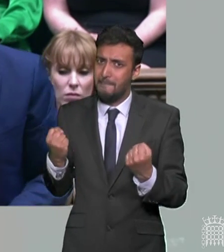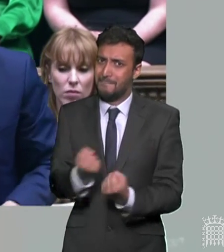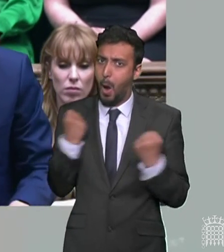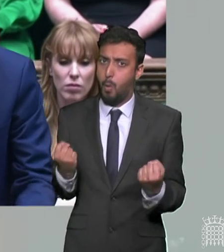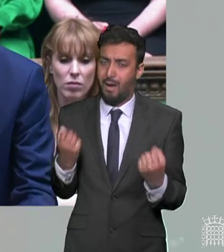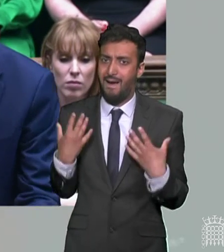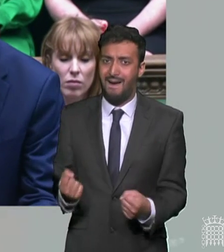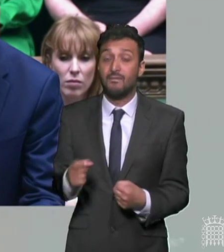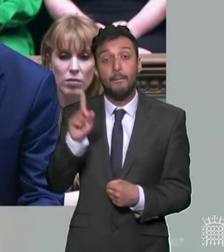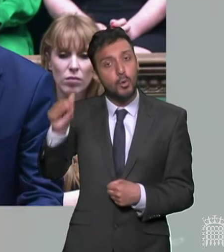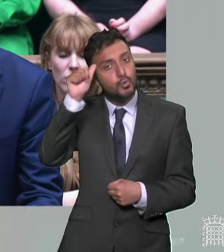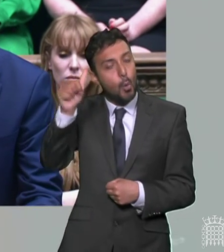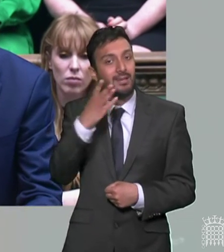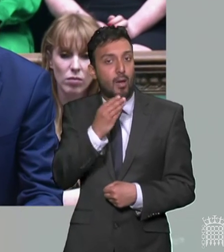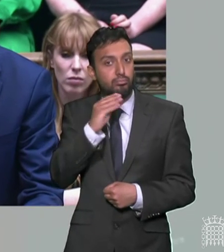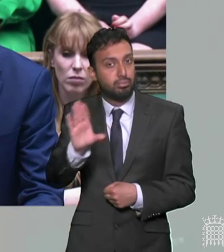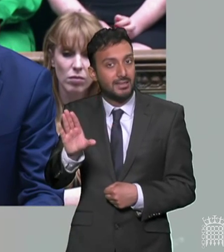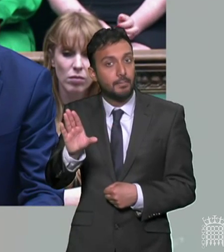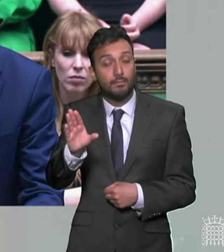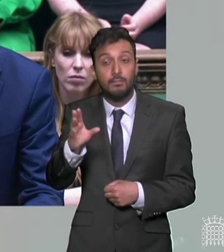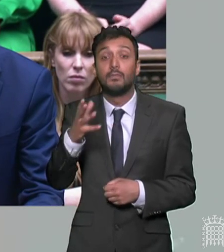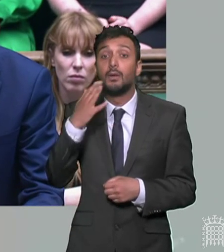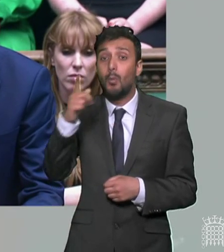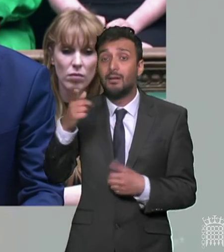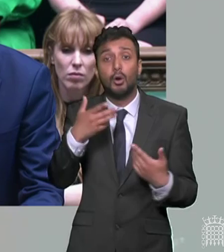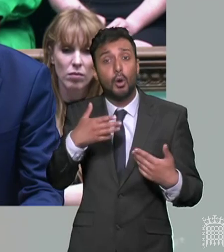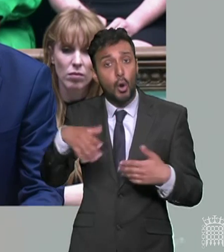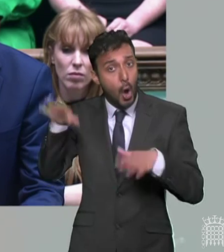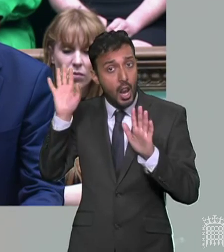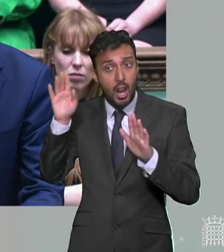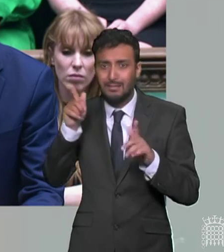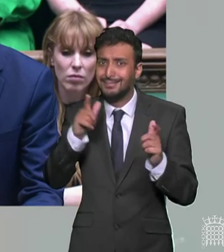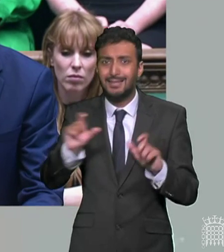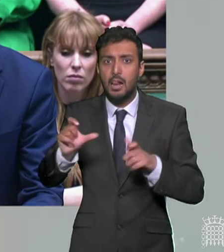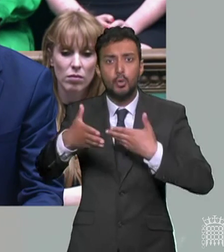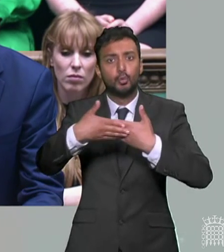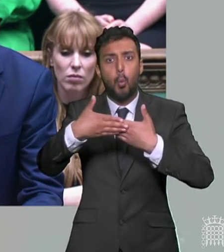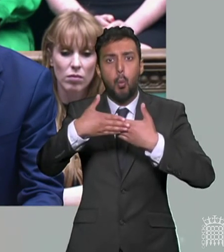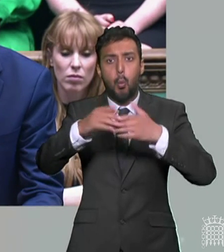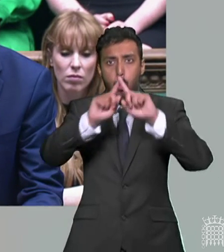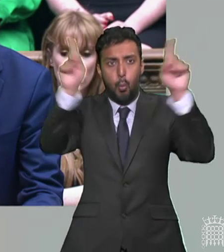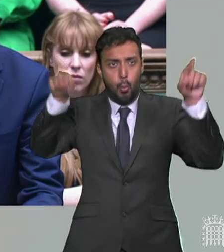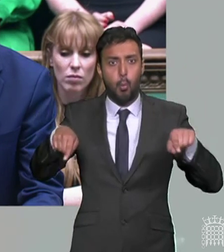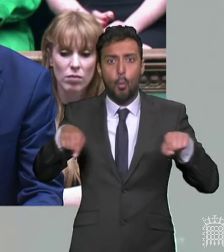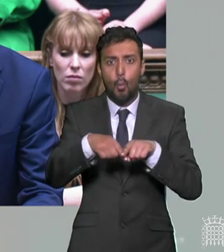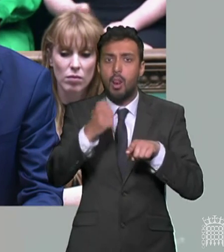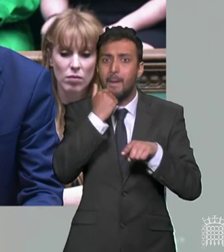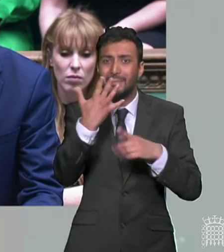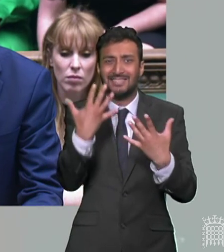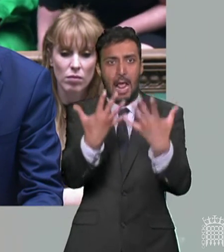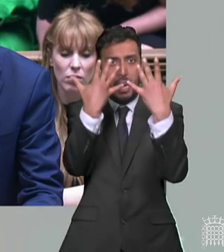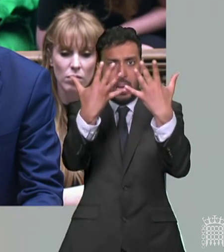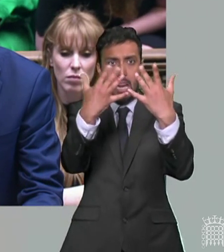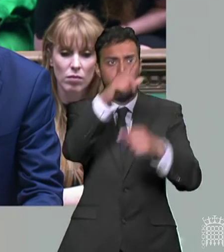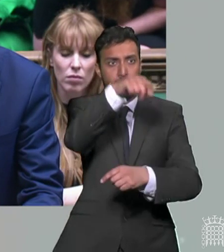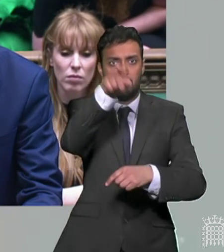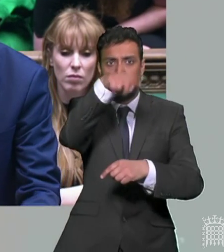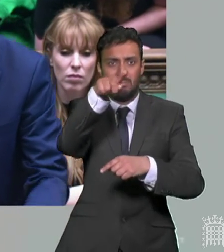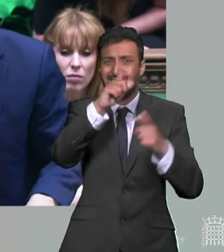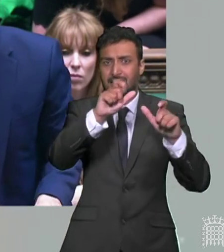Long after they have gone, that door and the democracy it represents will remain firm and unyielding.